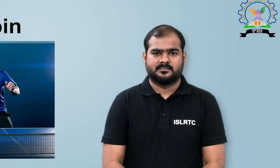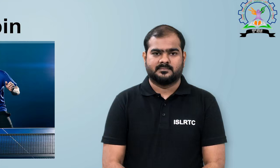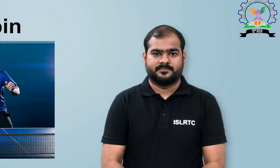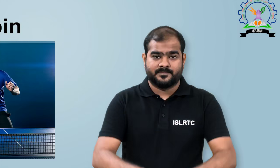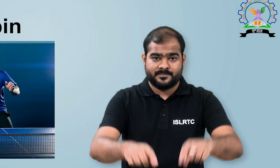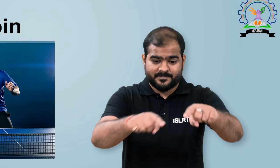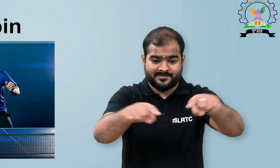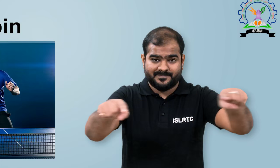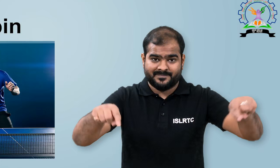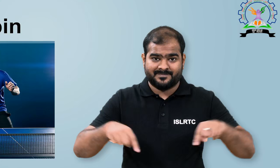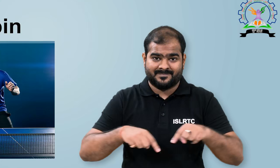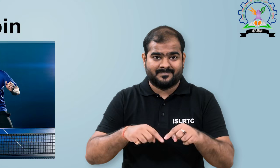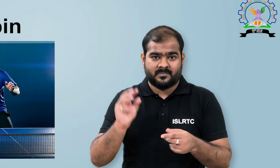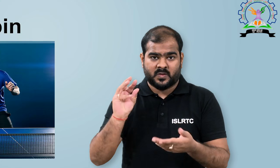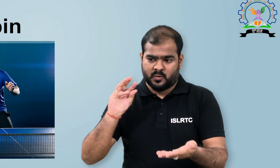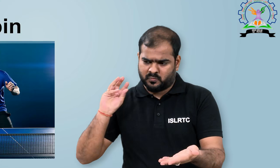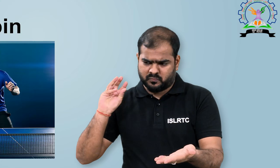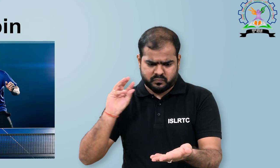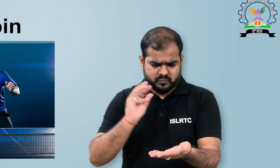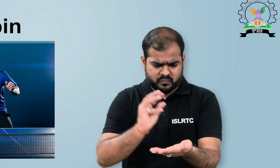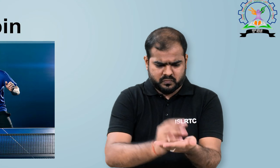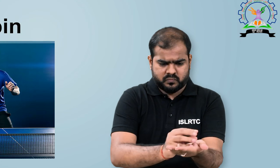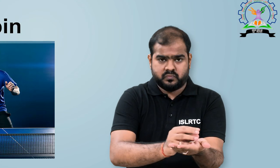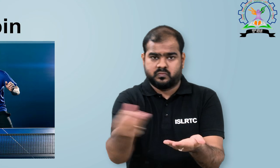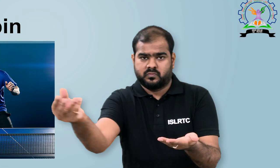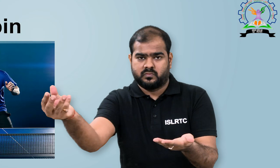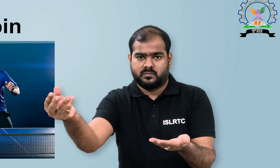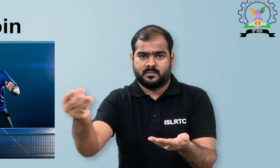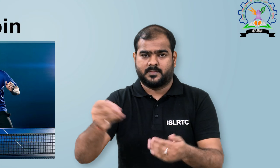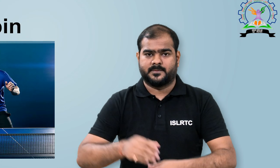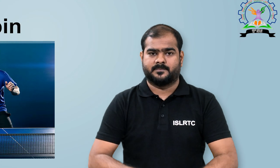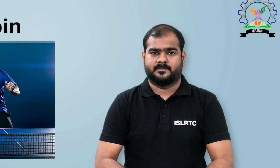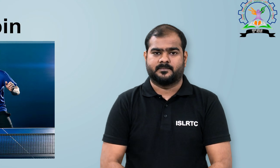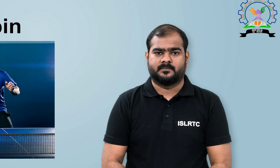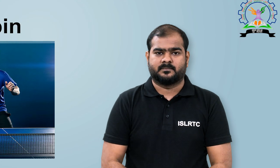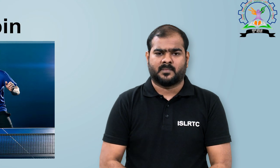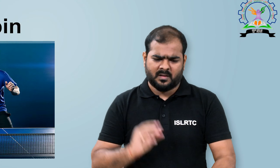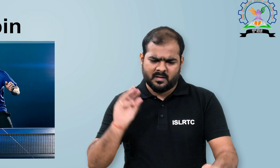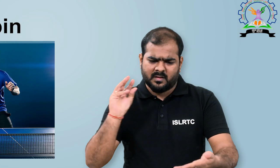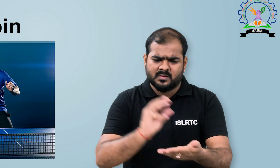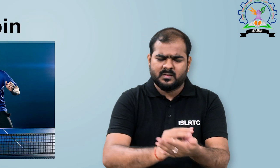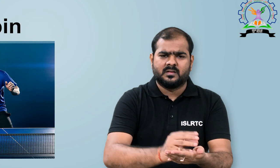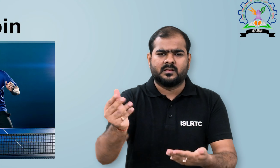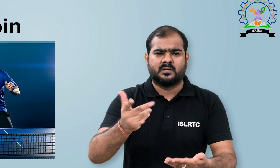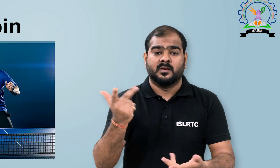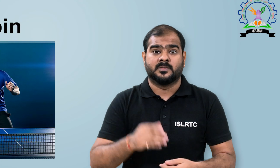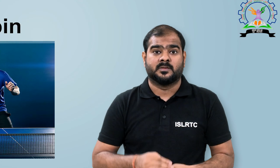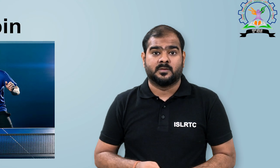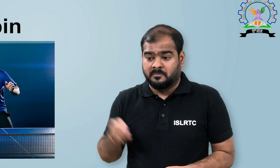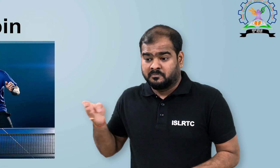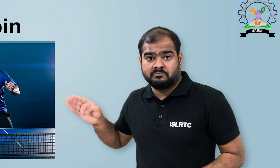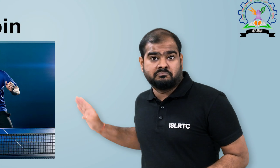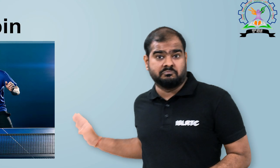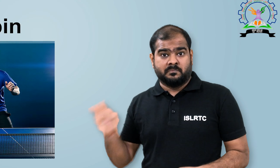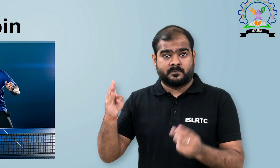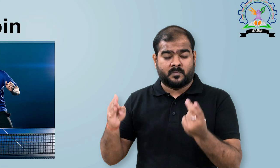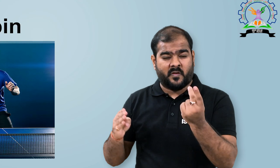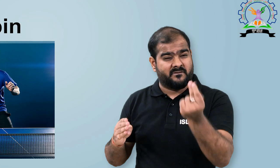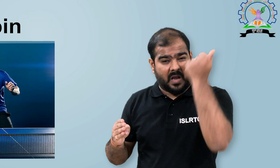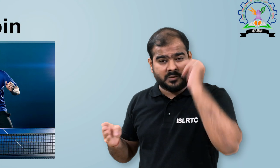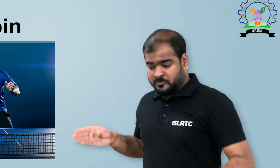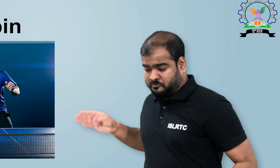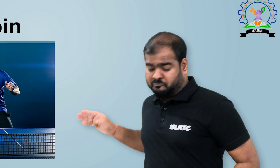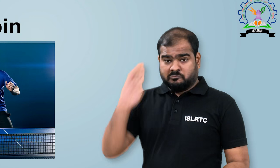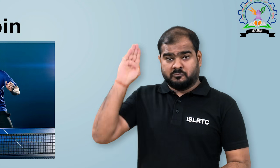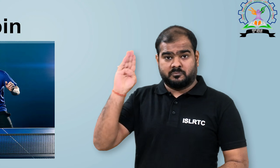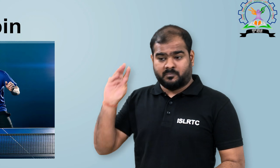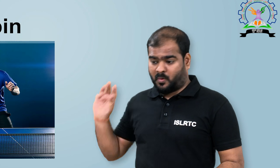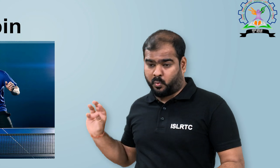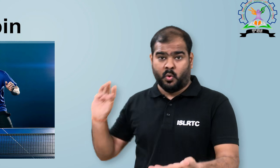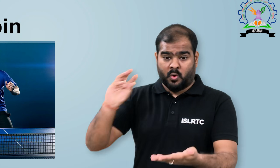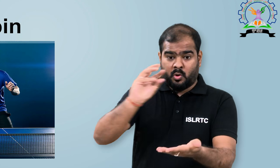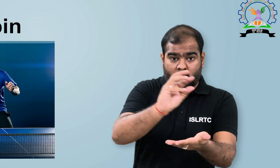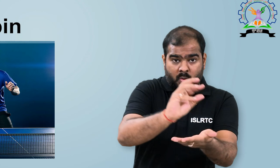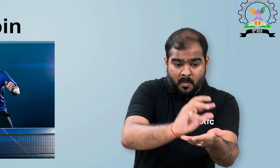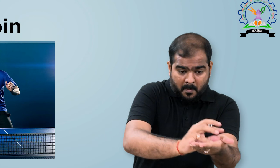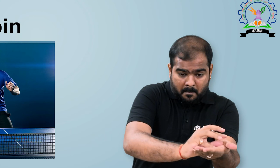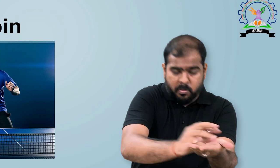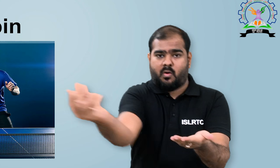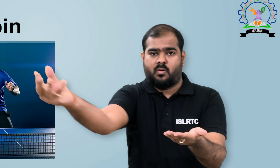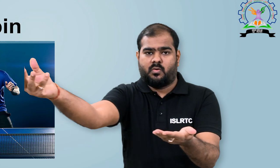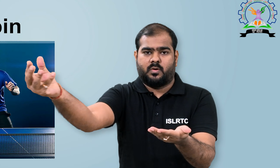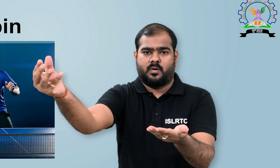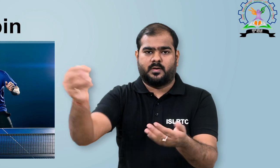Drive spin Drive spin: A fast, offensive stroke with topspin that keeps the ball low and fast.